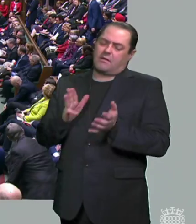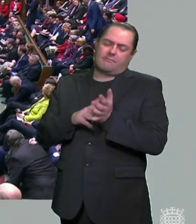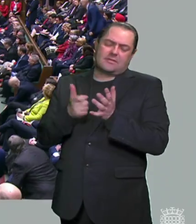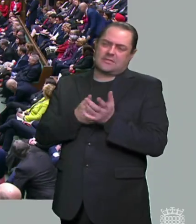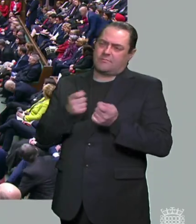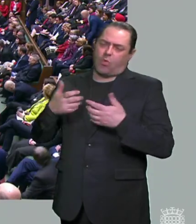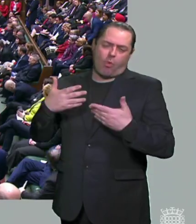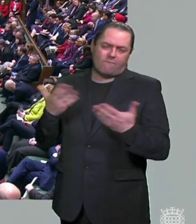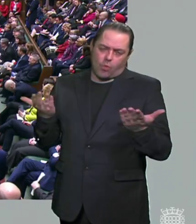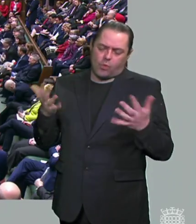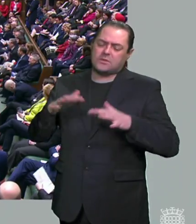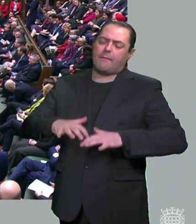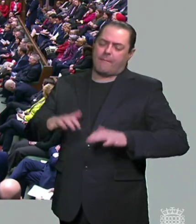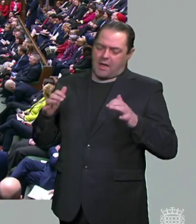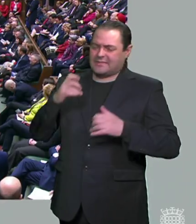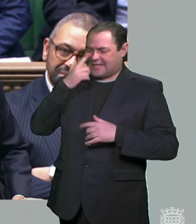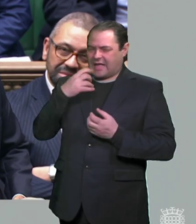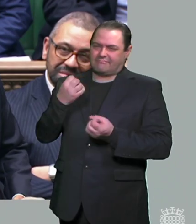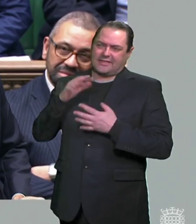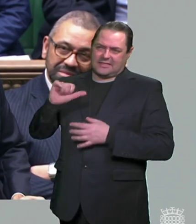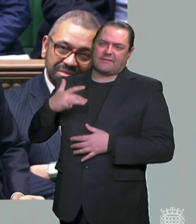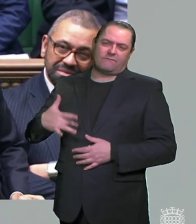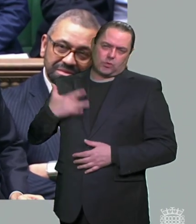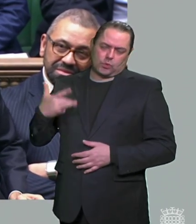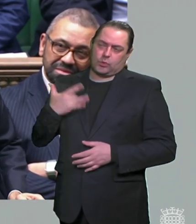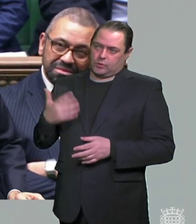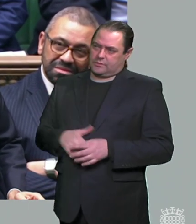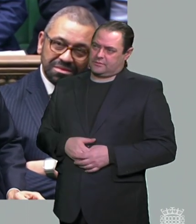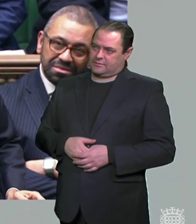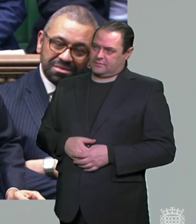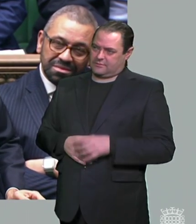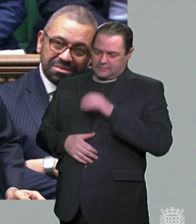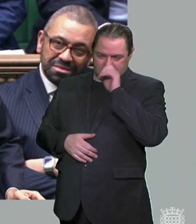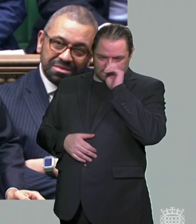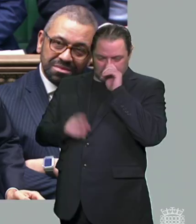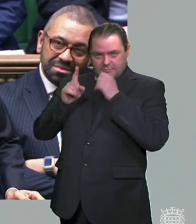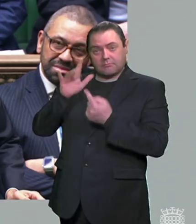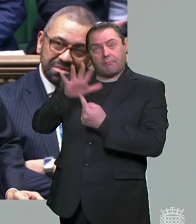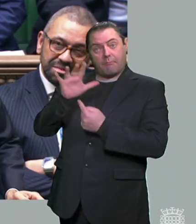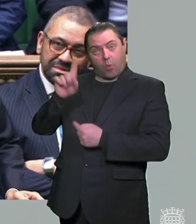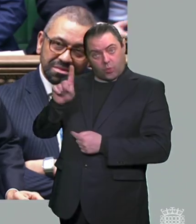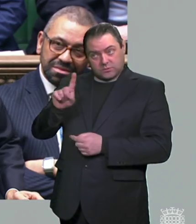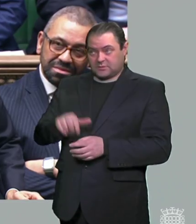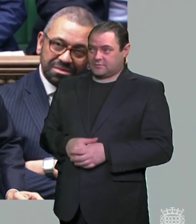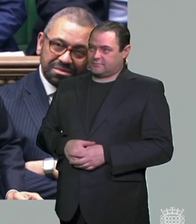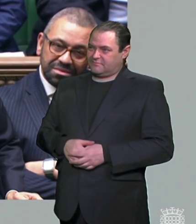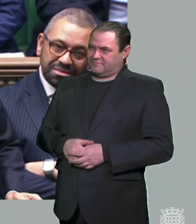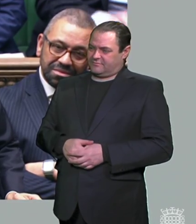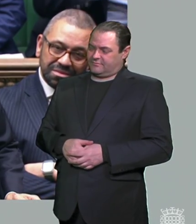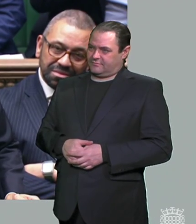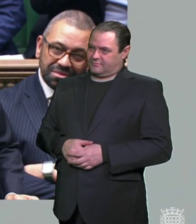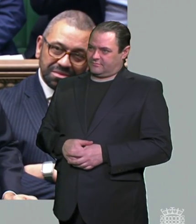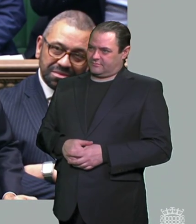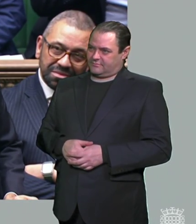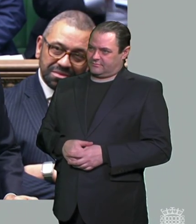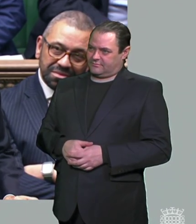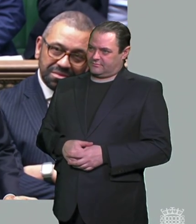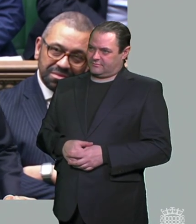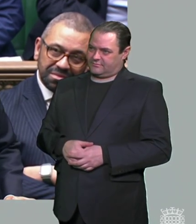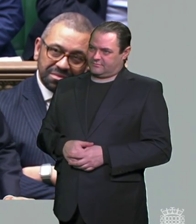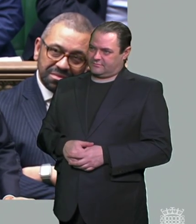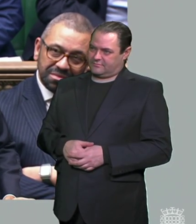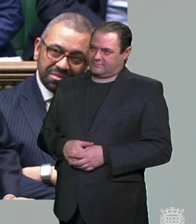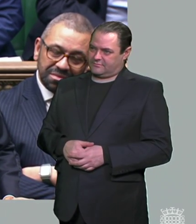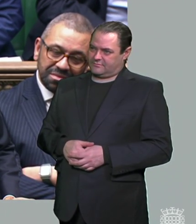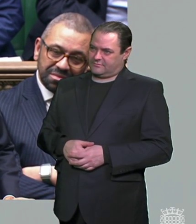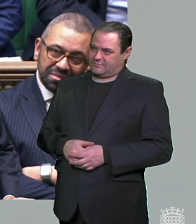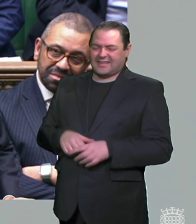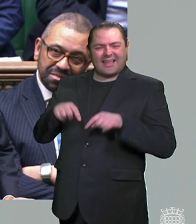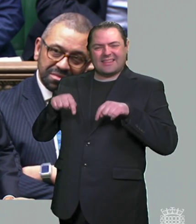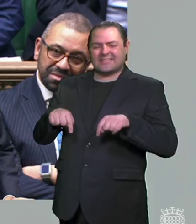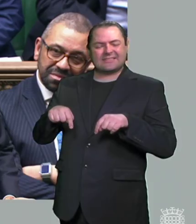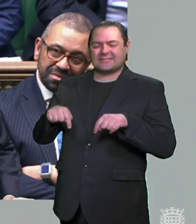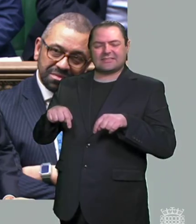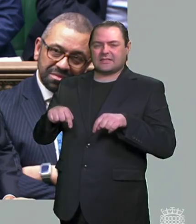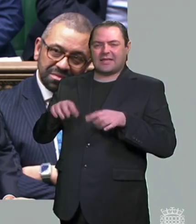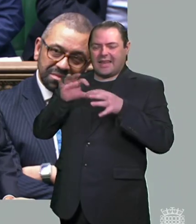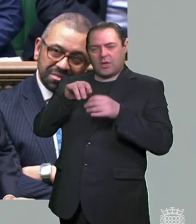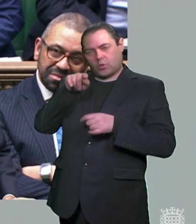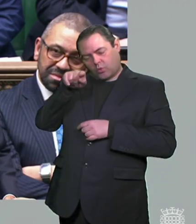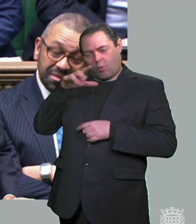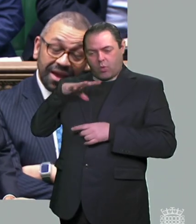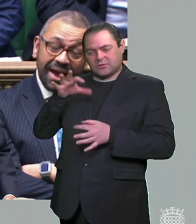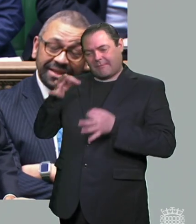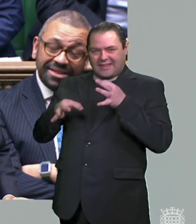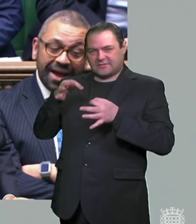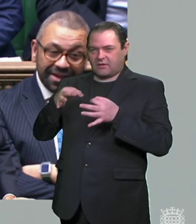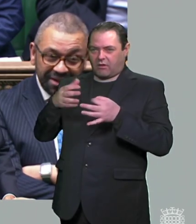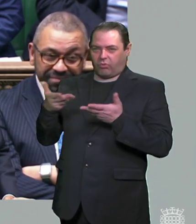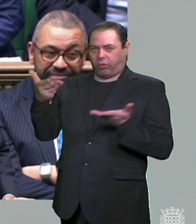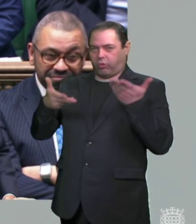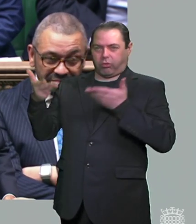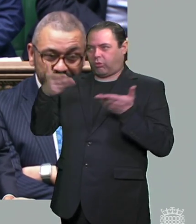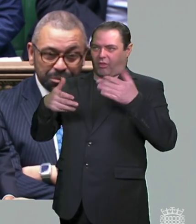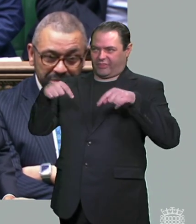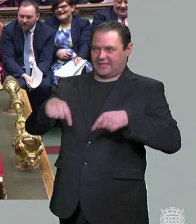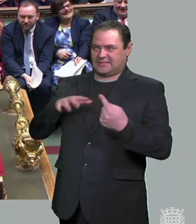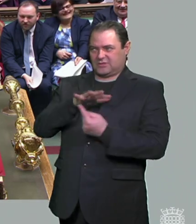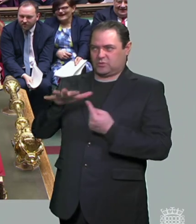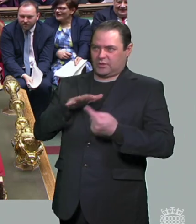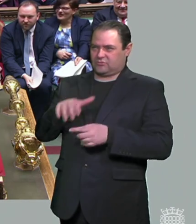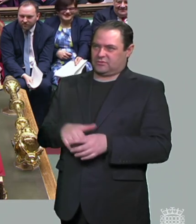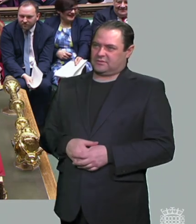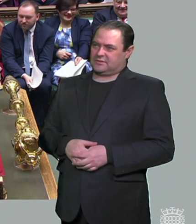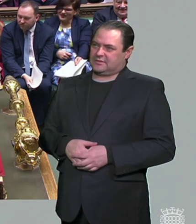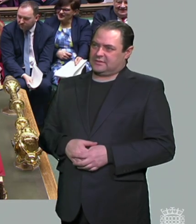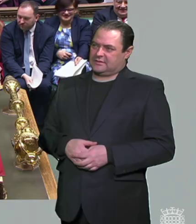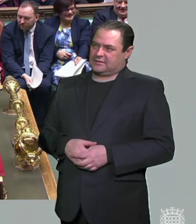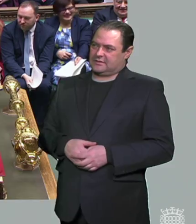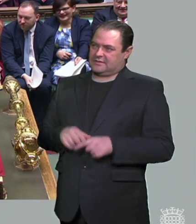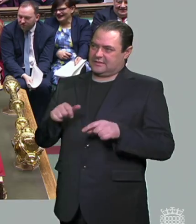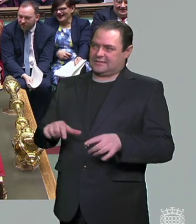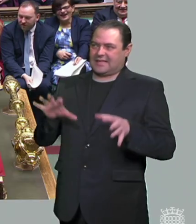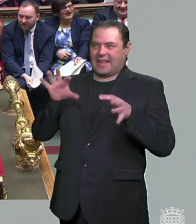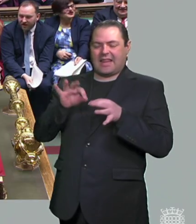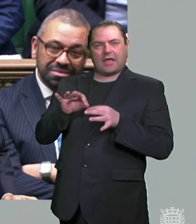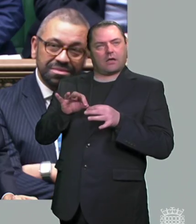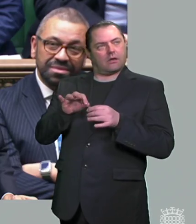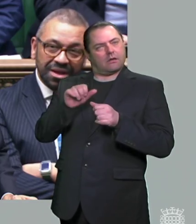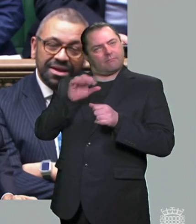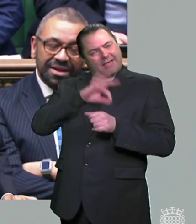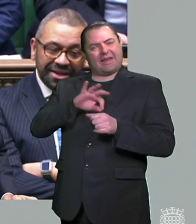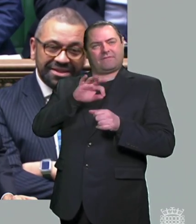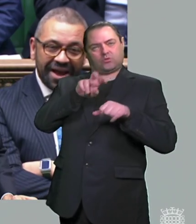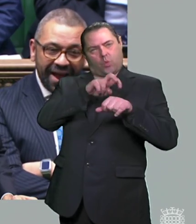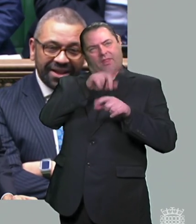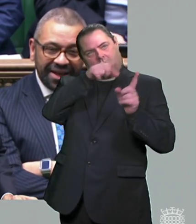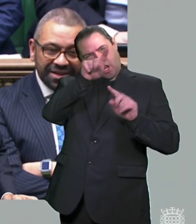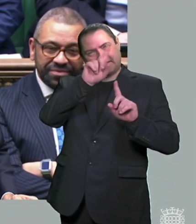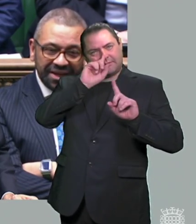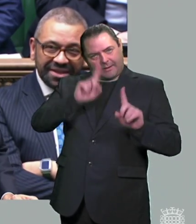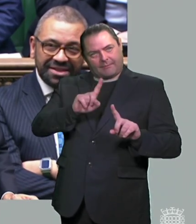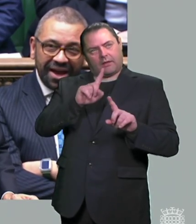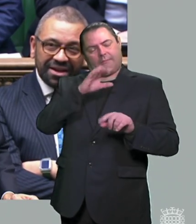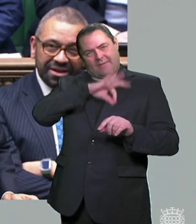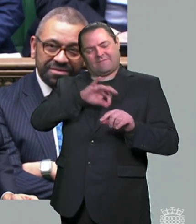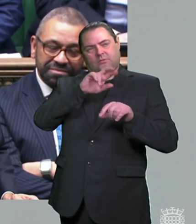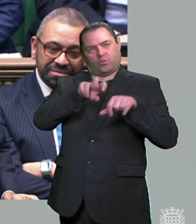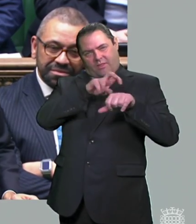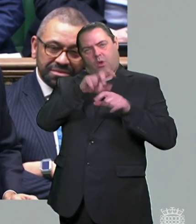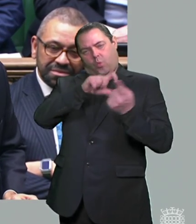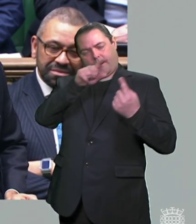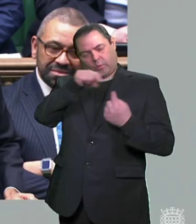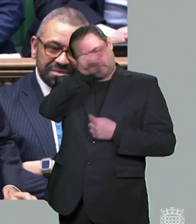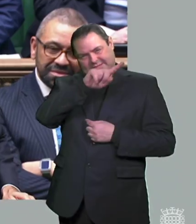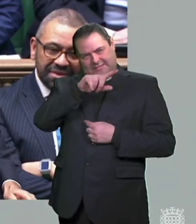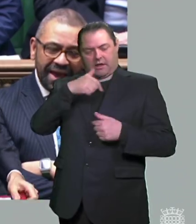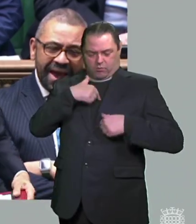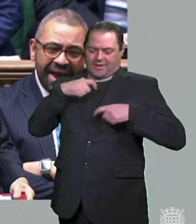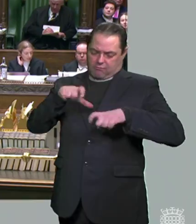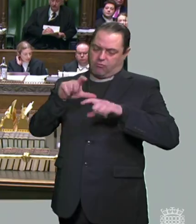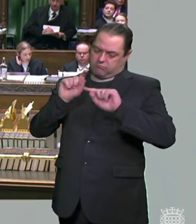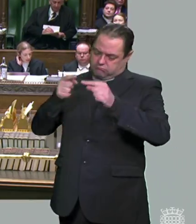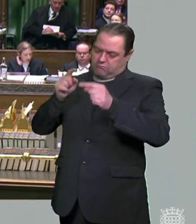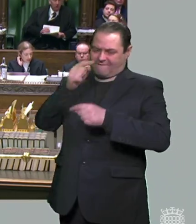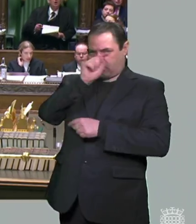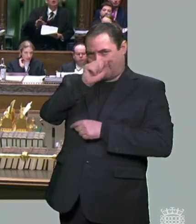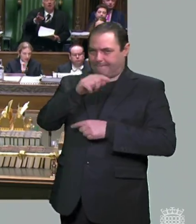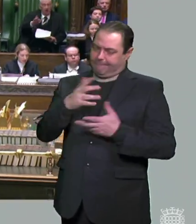Of course Parliament will express its view, but what is crucial here is that this is not about the right honourable and learned Gentleman’s desire to play political games with this situation in this House; it is about what is best for the people and communities of Northern Ireland, and that is what I will keep fighting for.